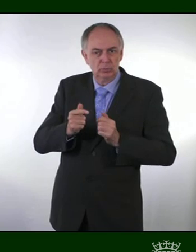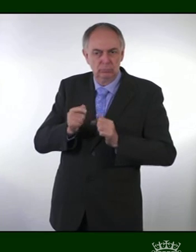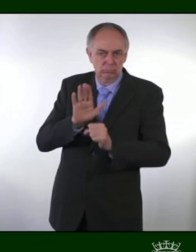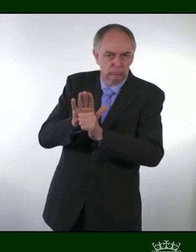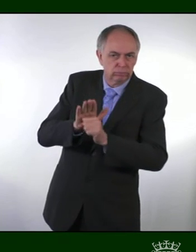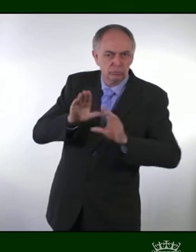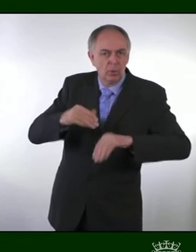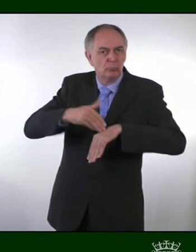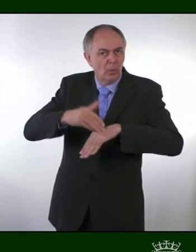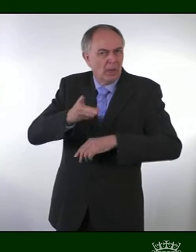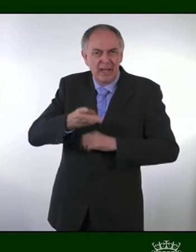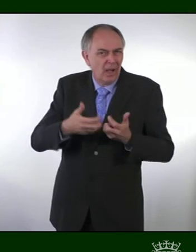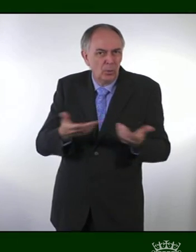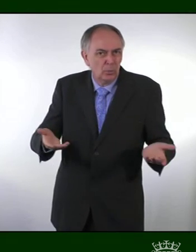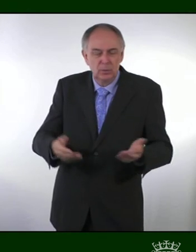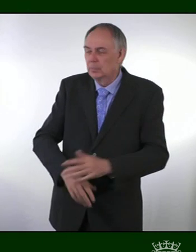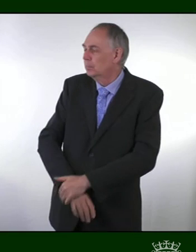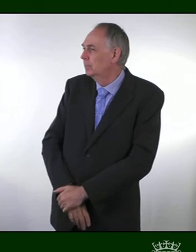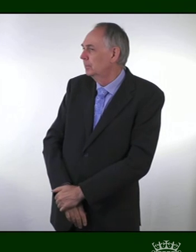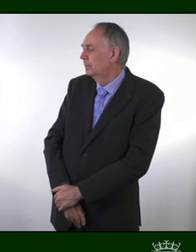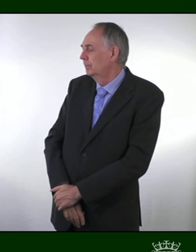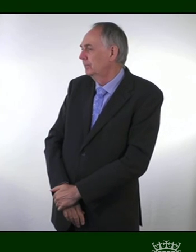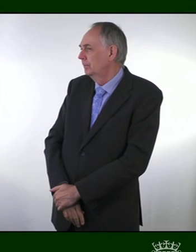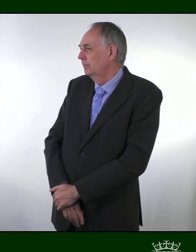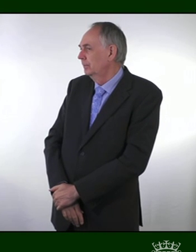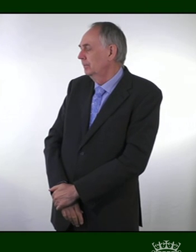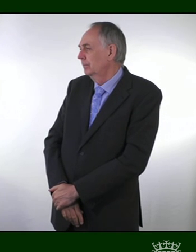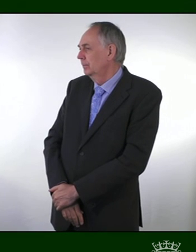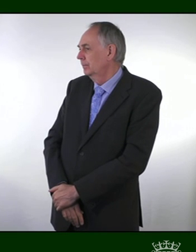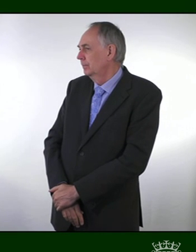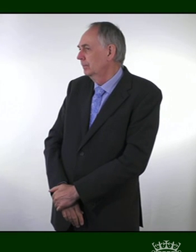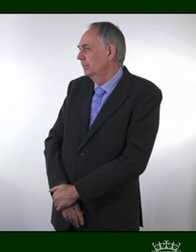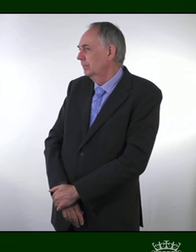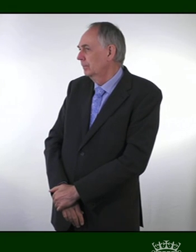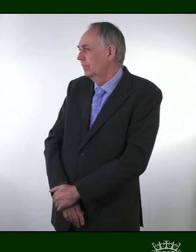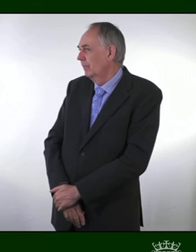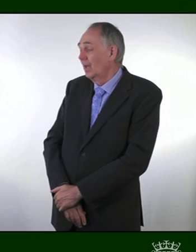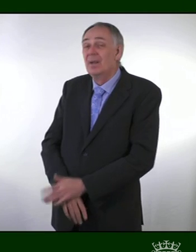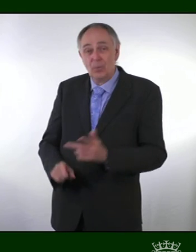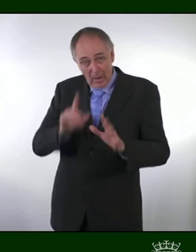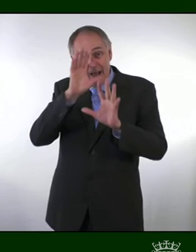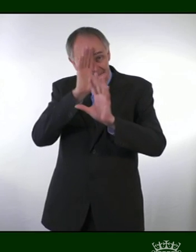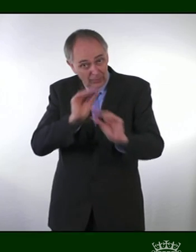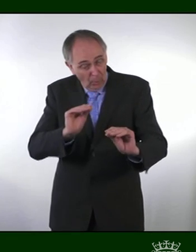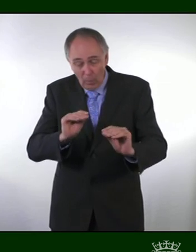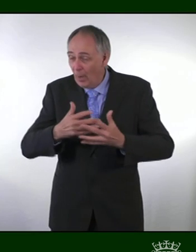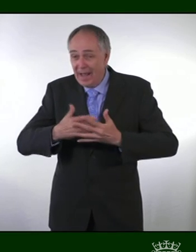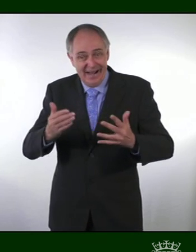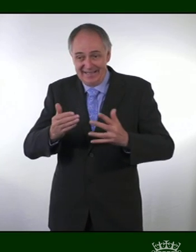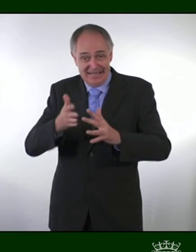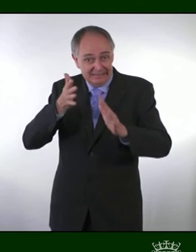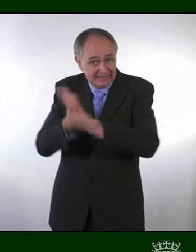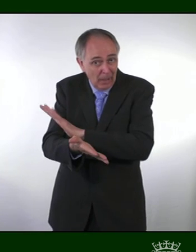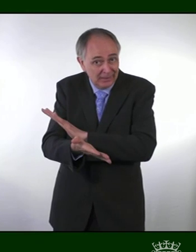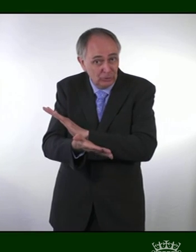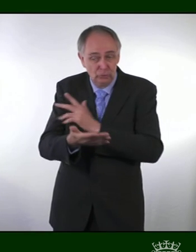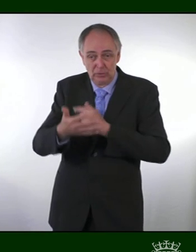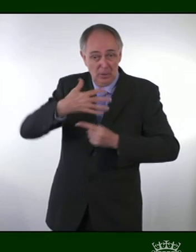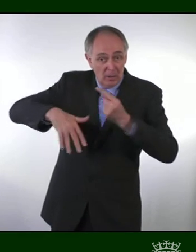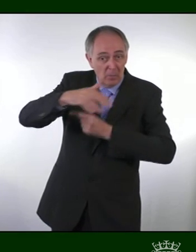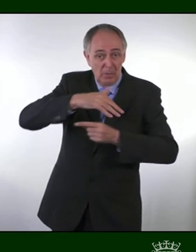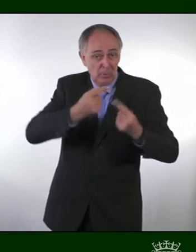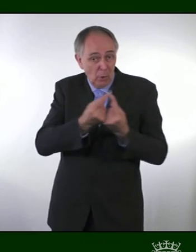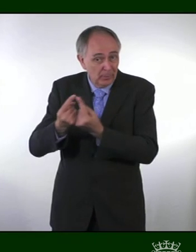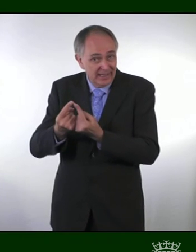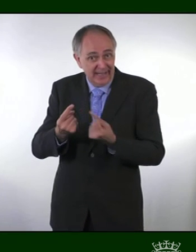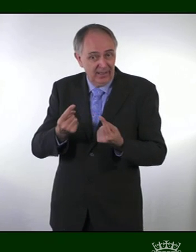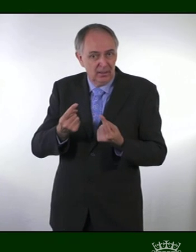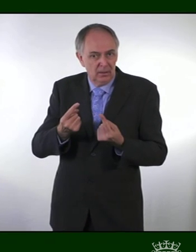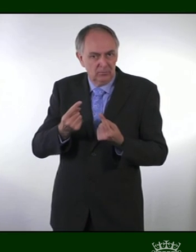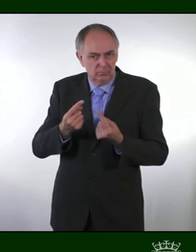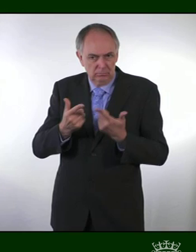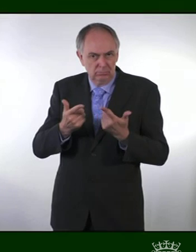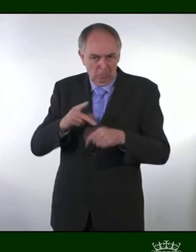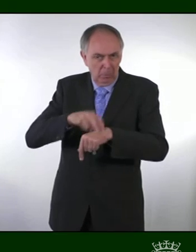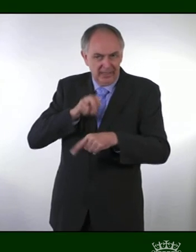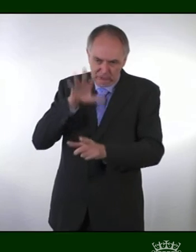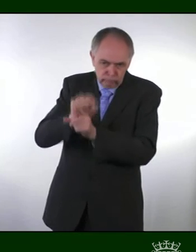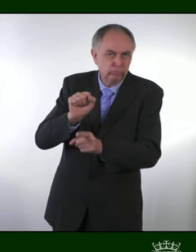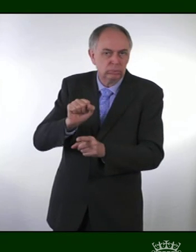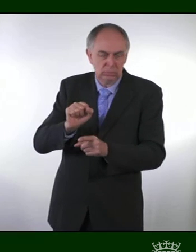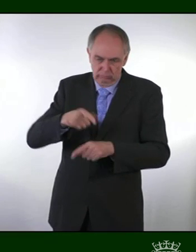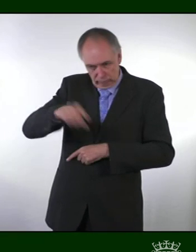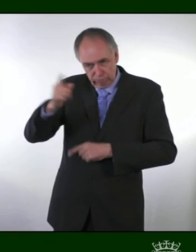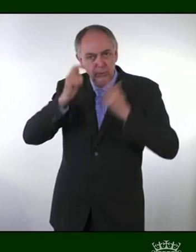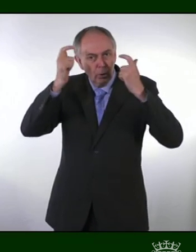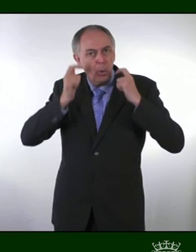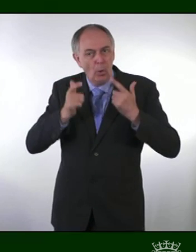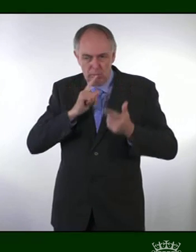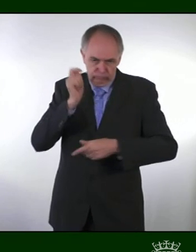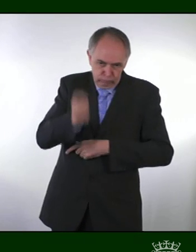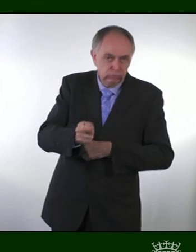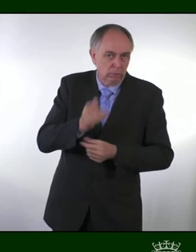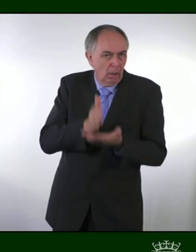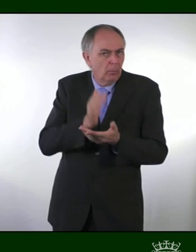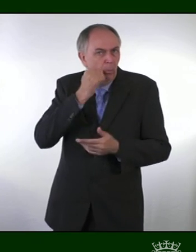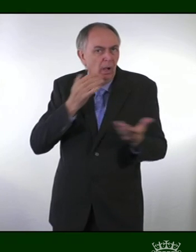I am grateful to my honourable Friend. I can tell her and the House that any incident of vandalism or attack on public property will be met with the full force of the law, and perpetrators will be prosecuted.